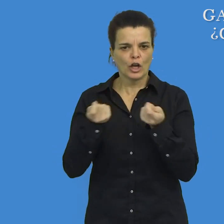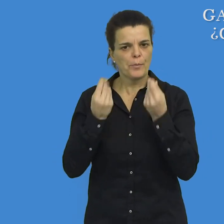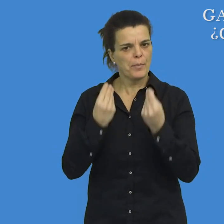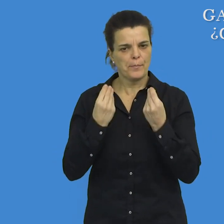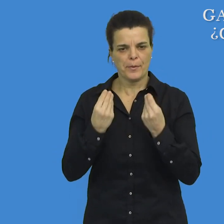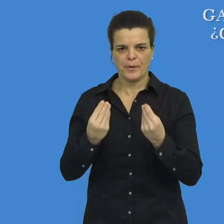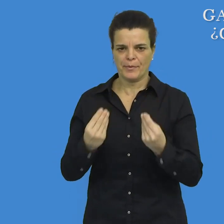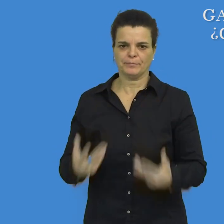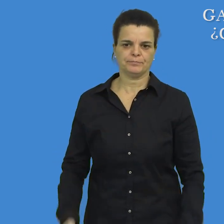bien